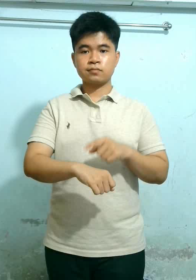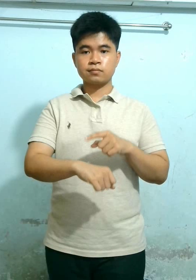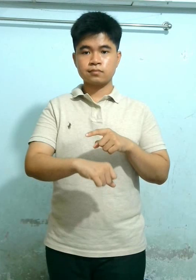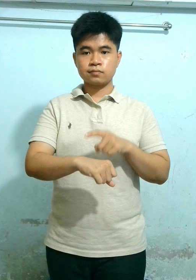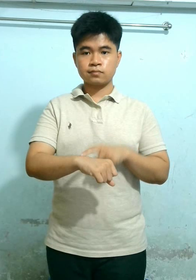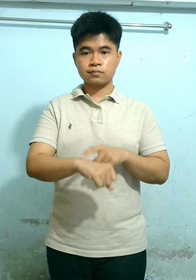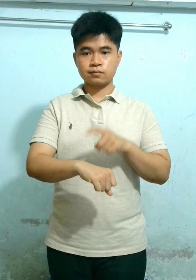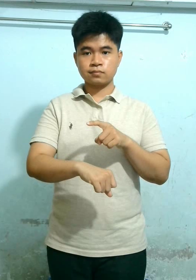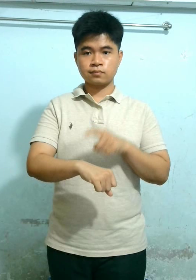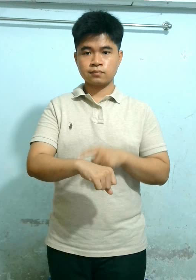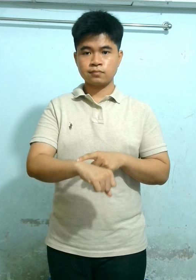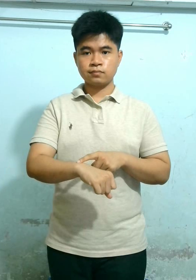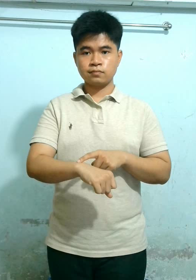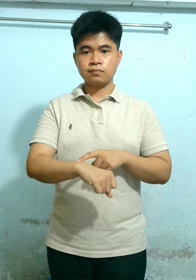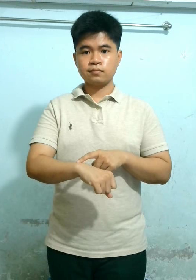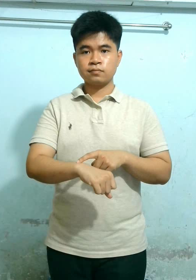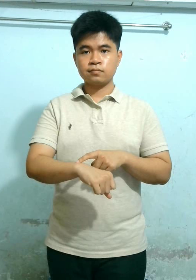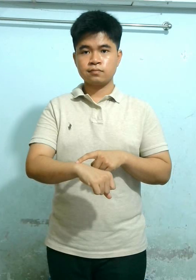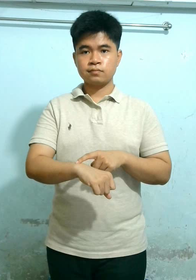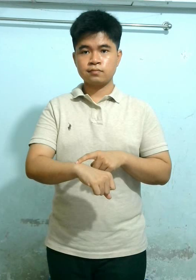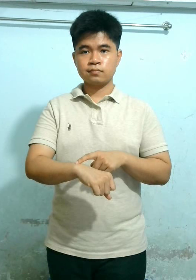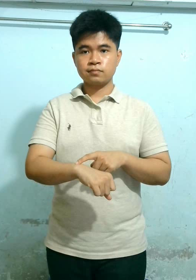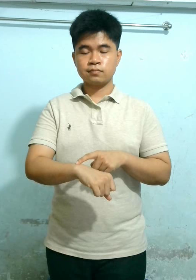gio